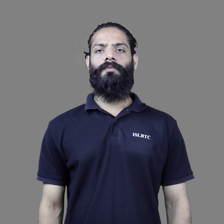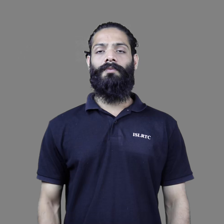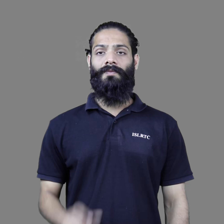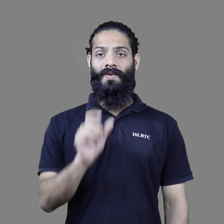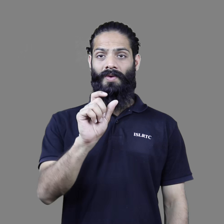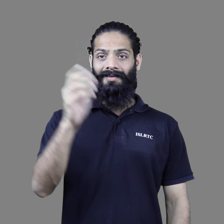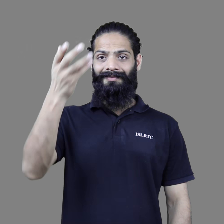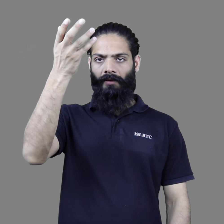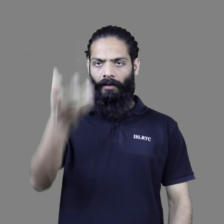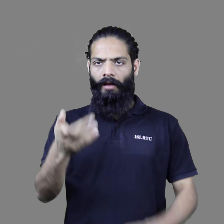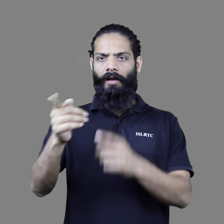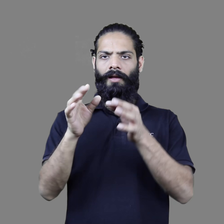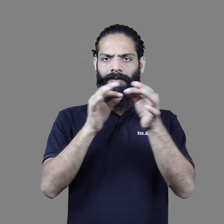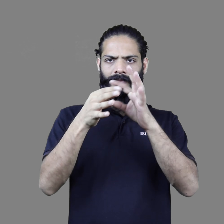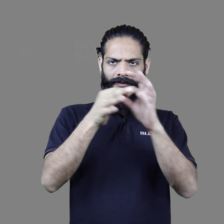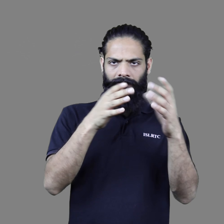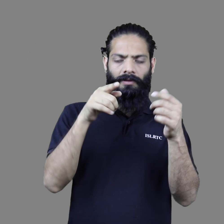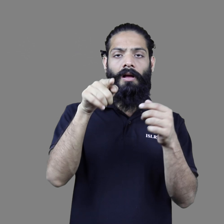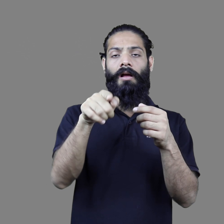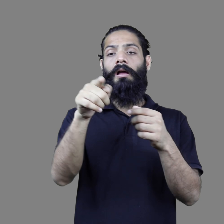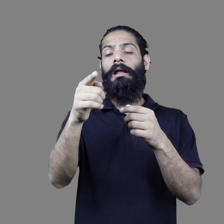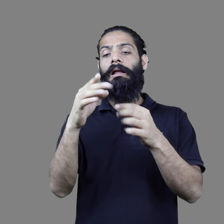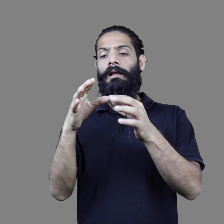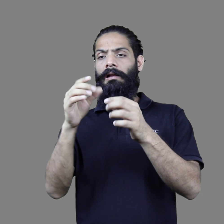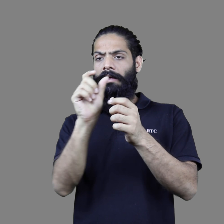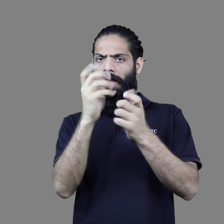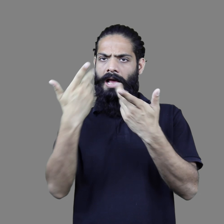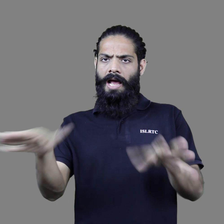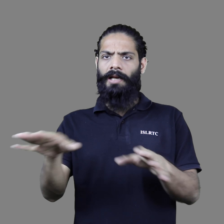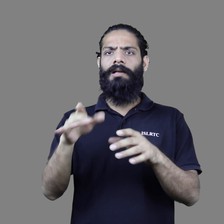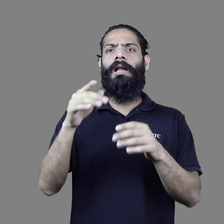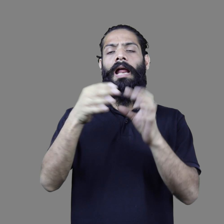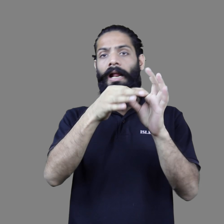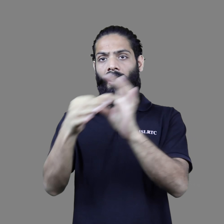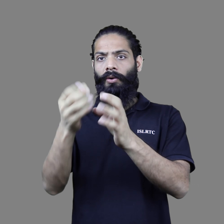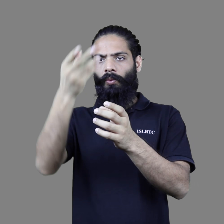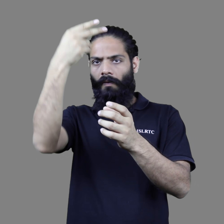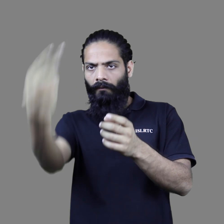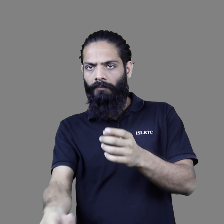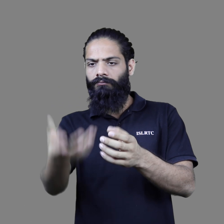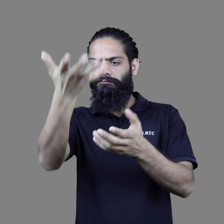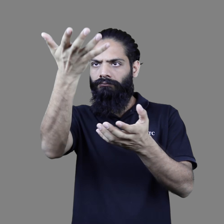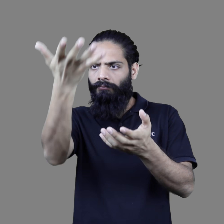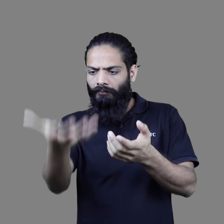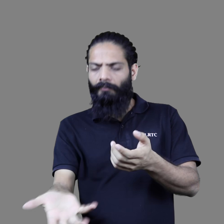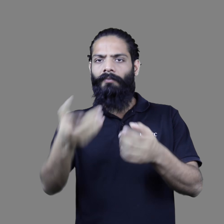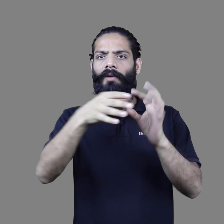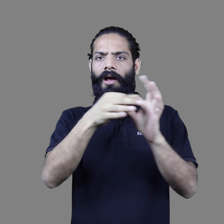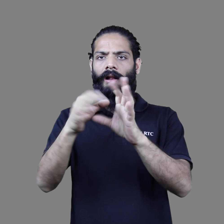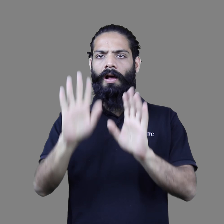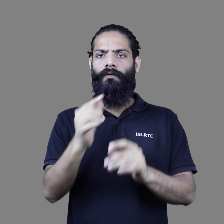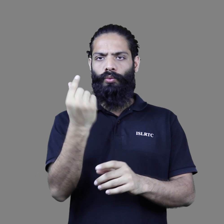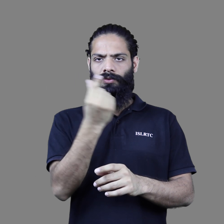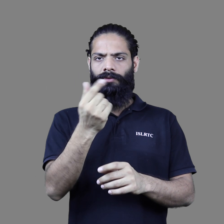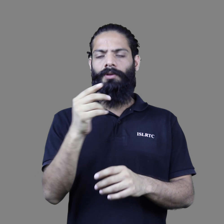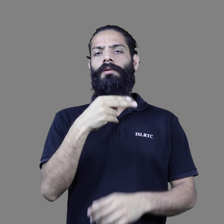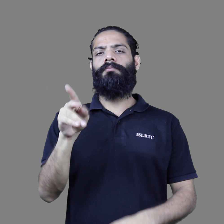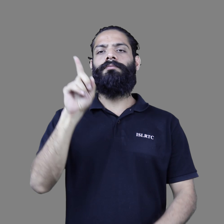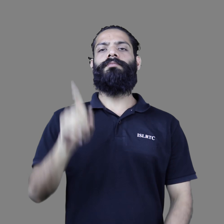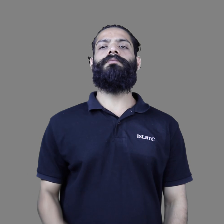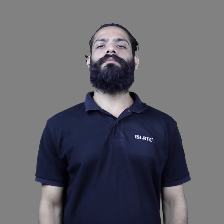Gravitational